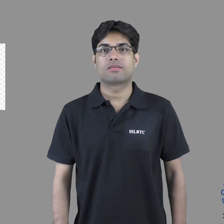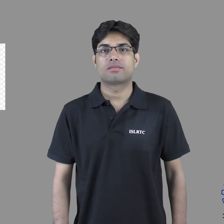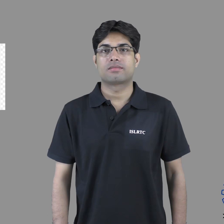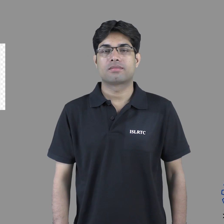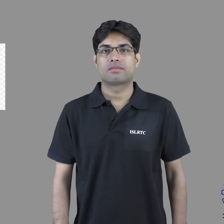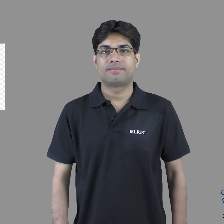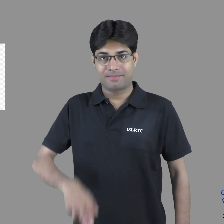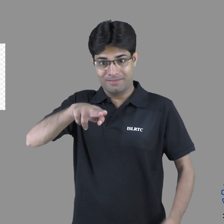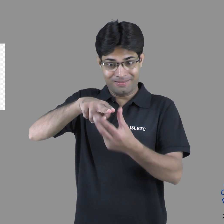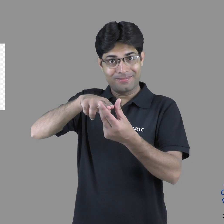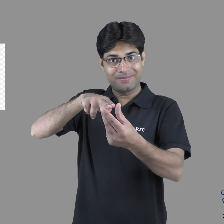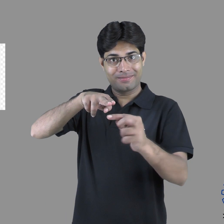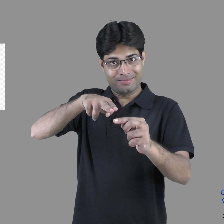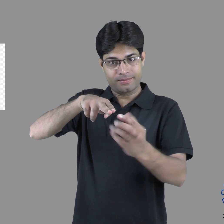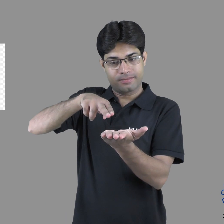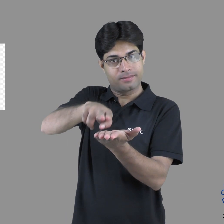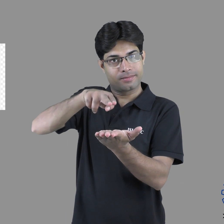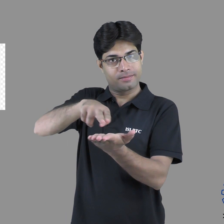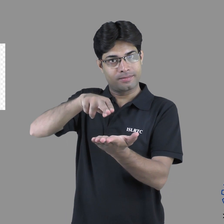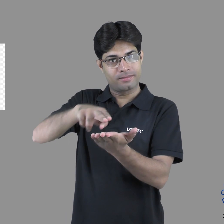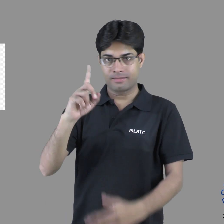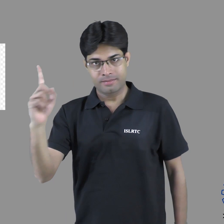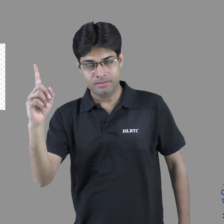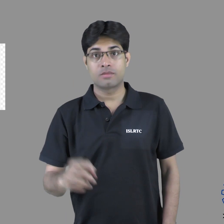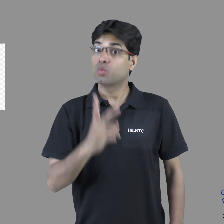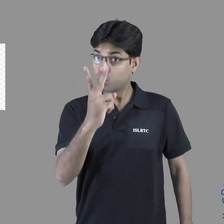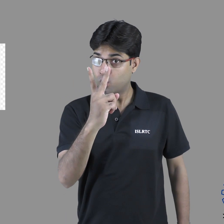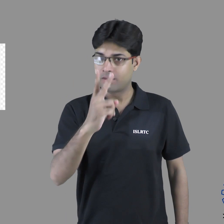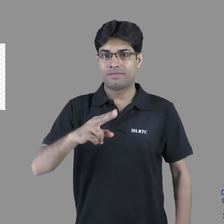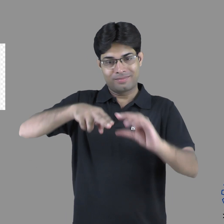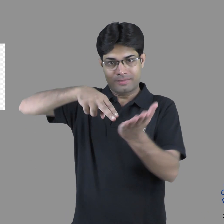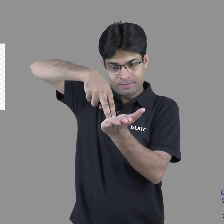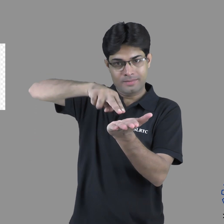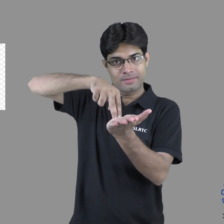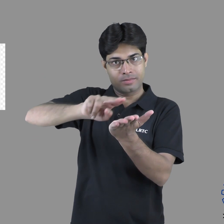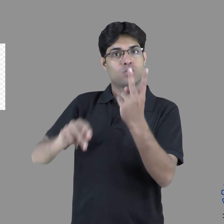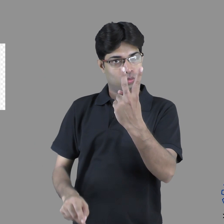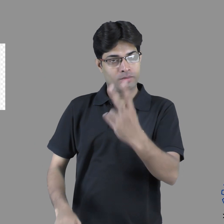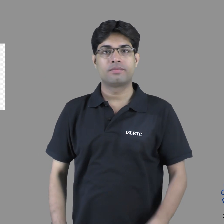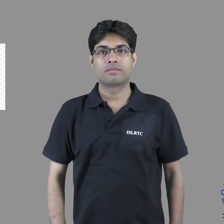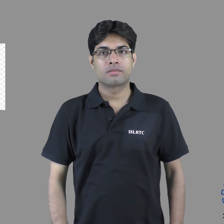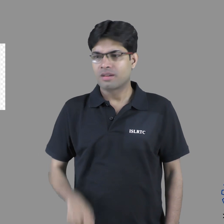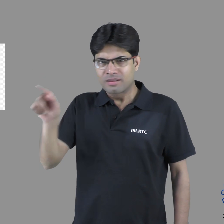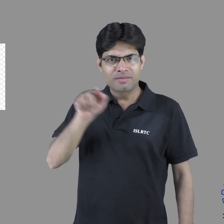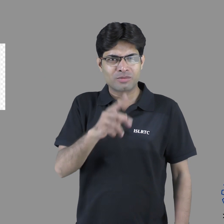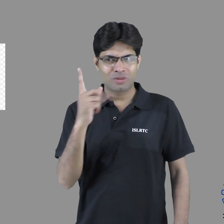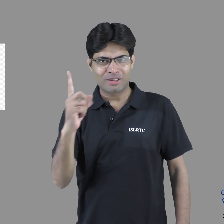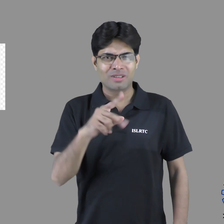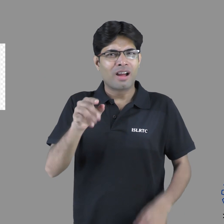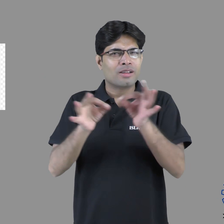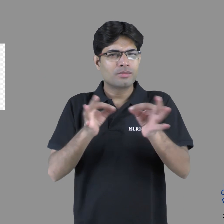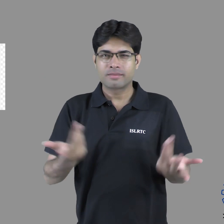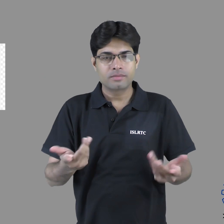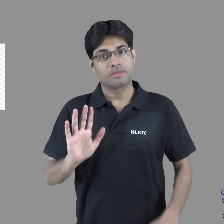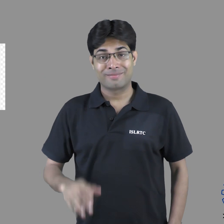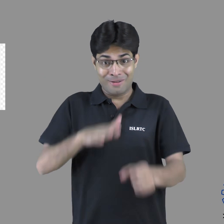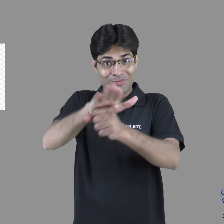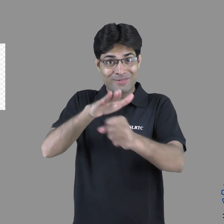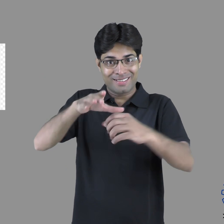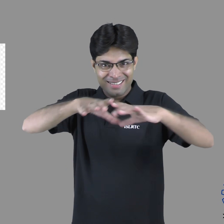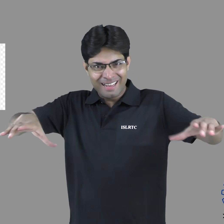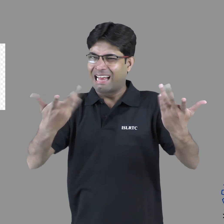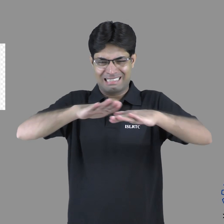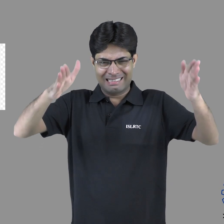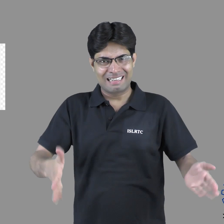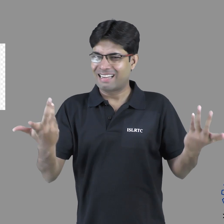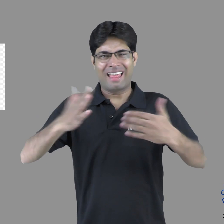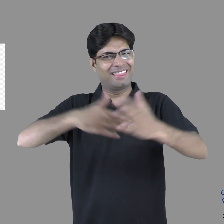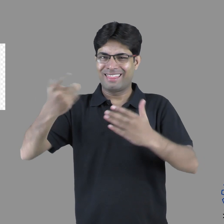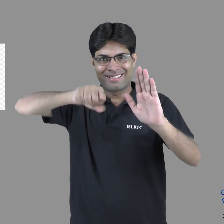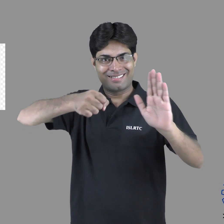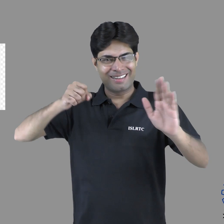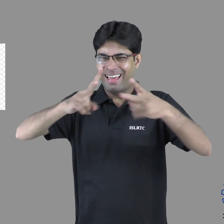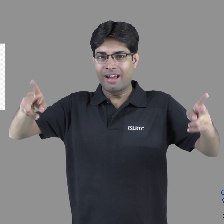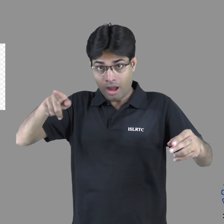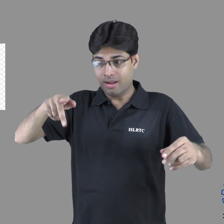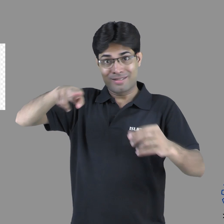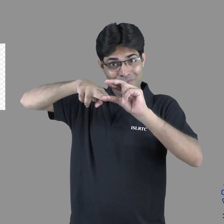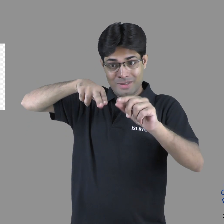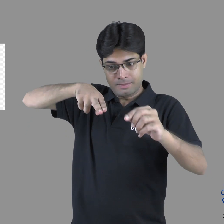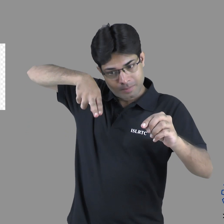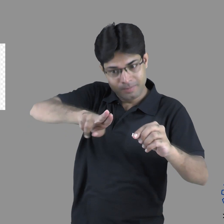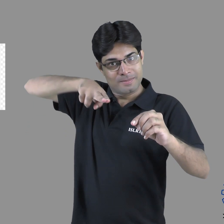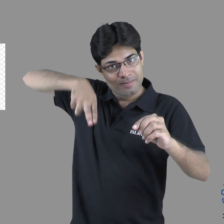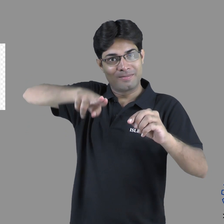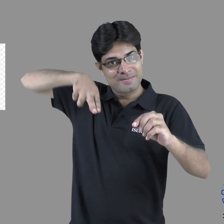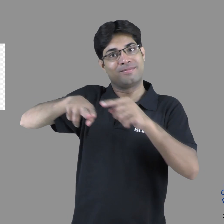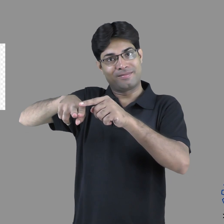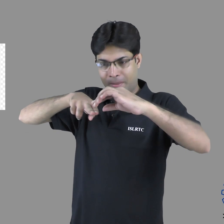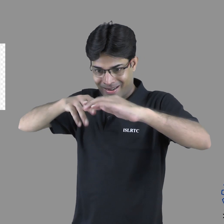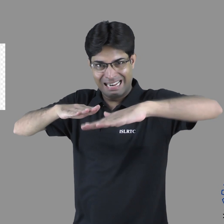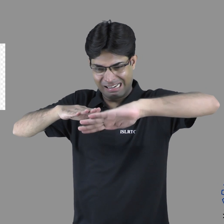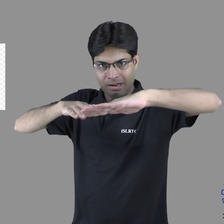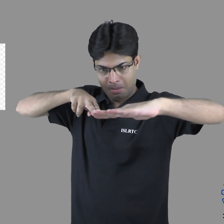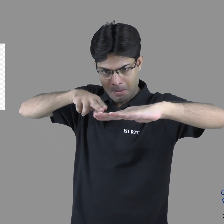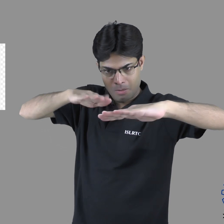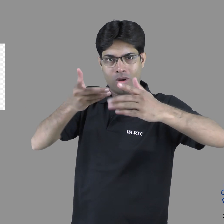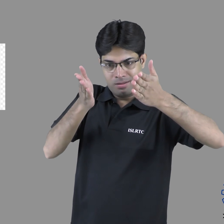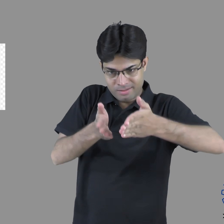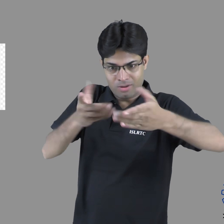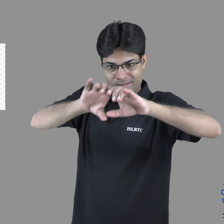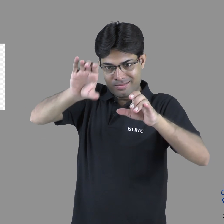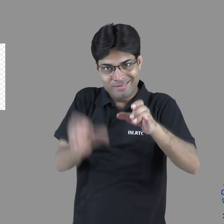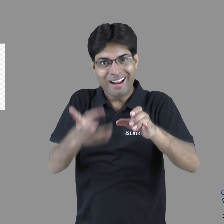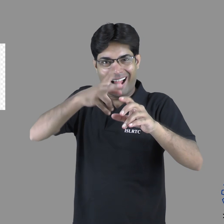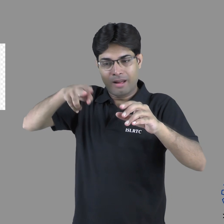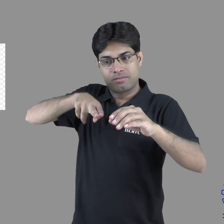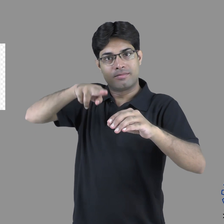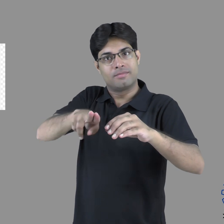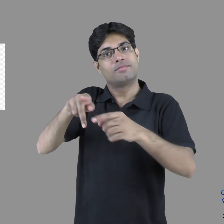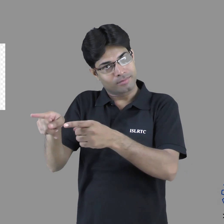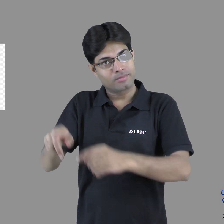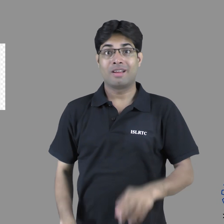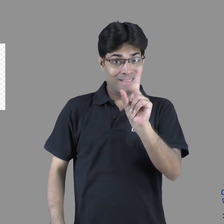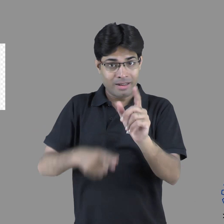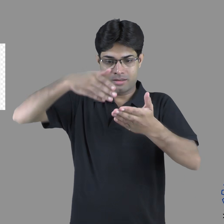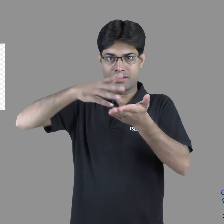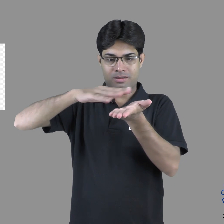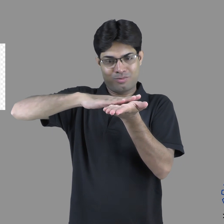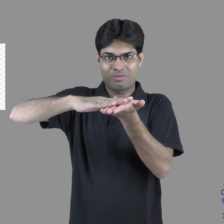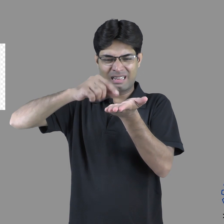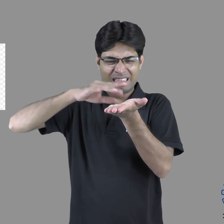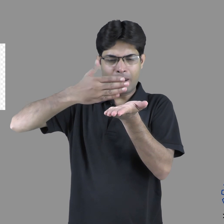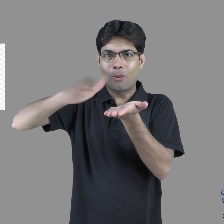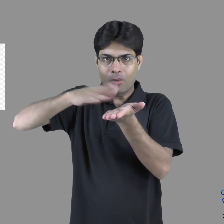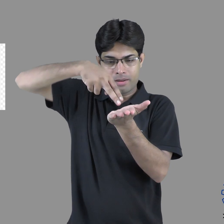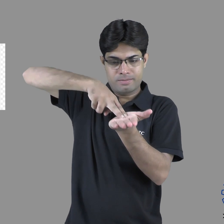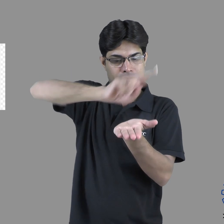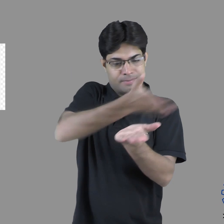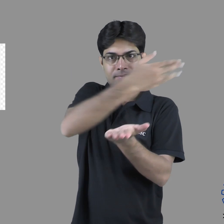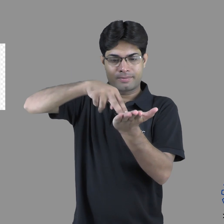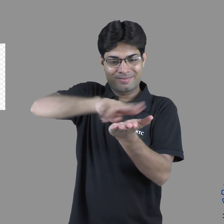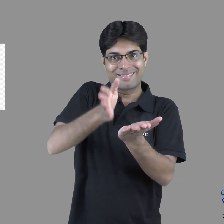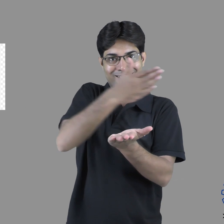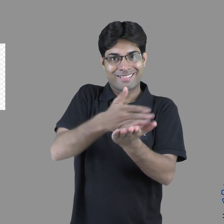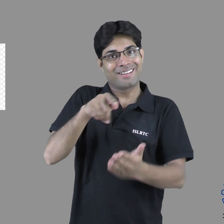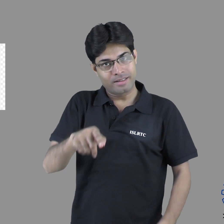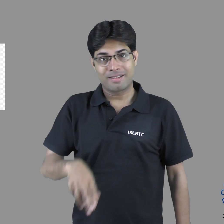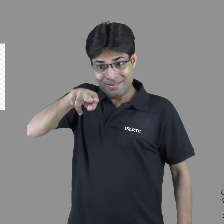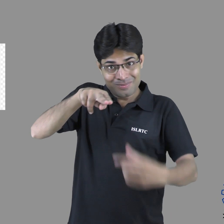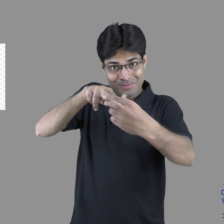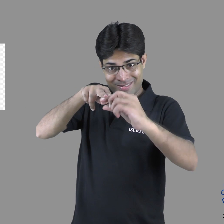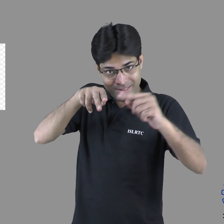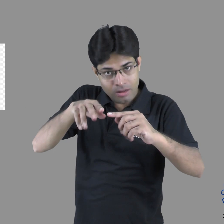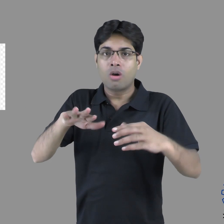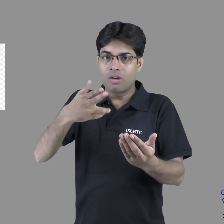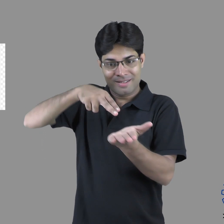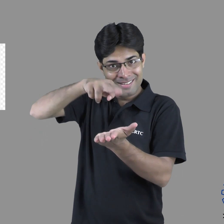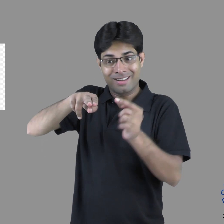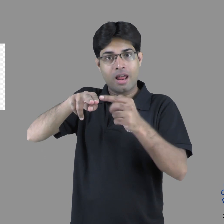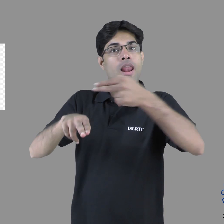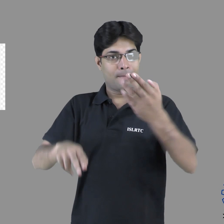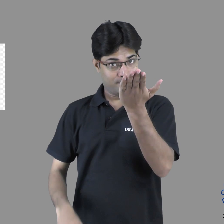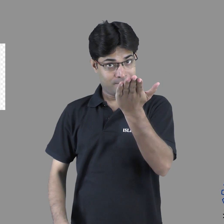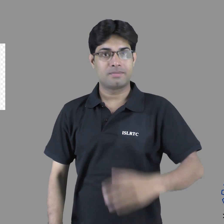Chisel